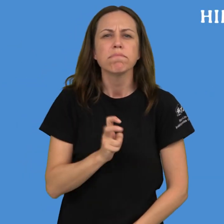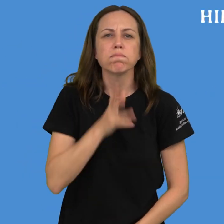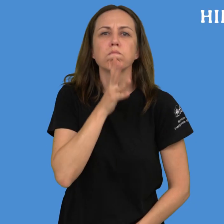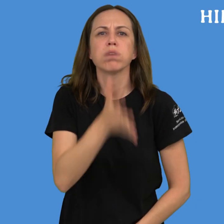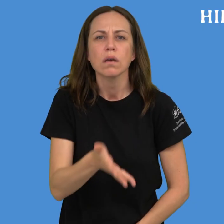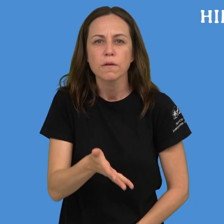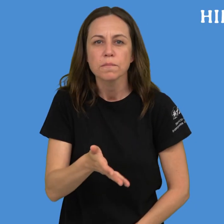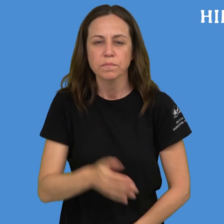motivo